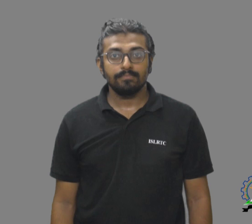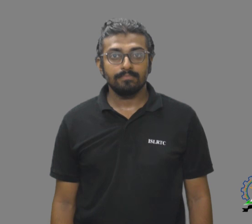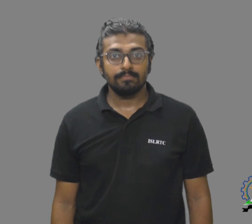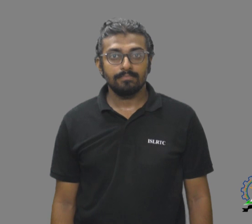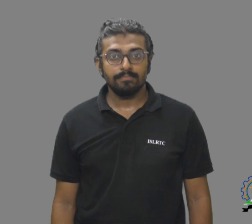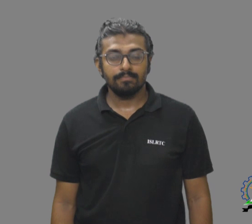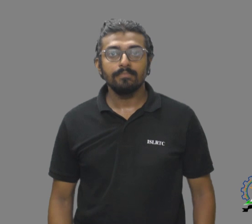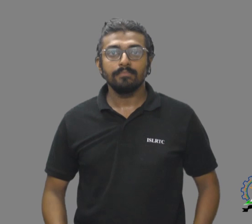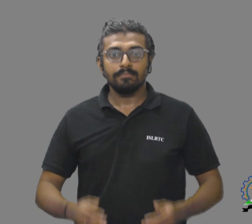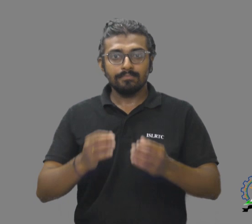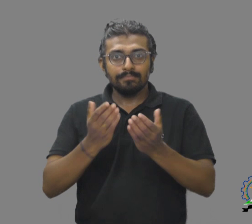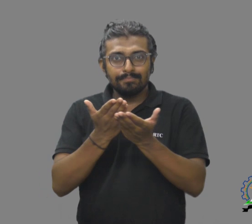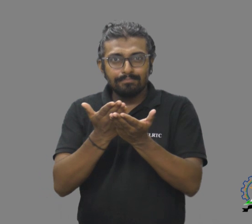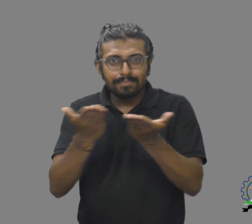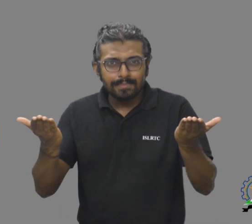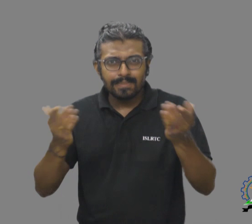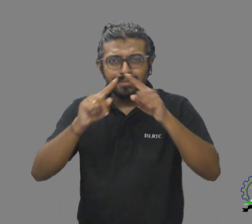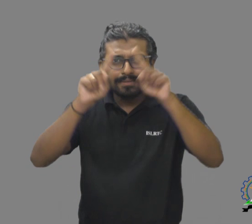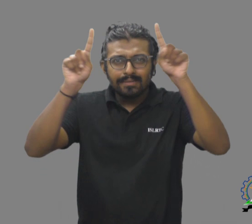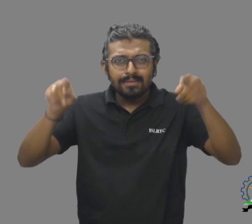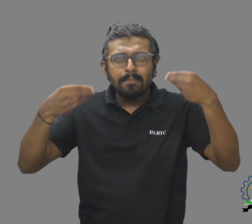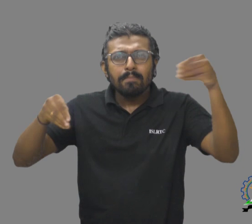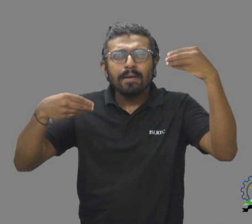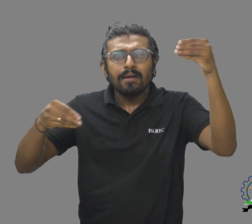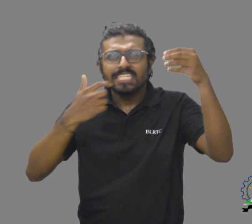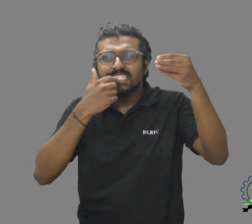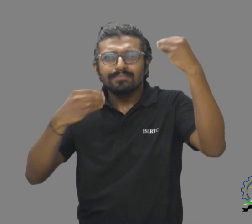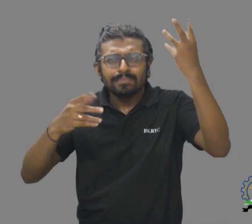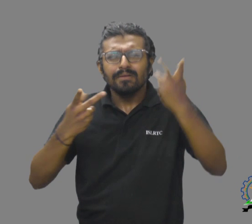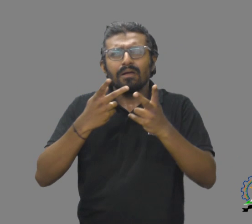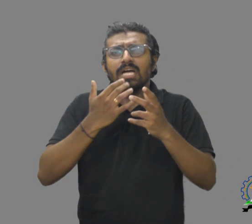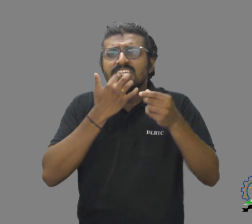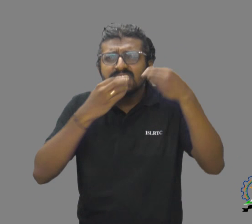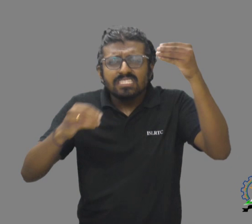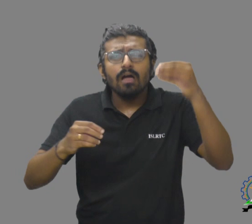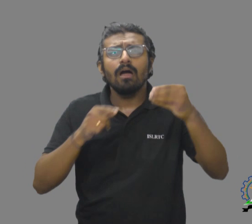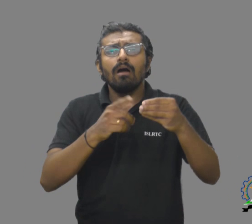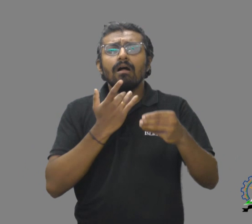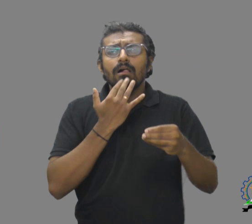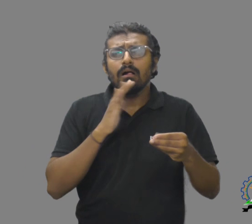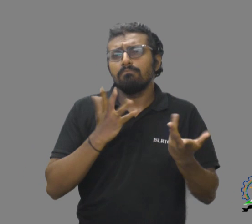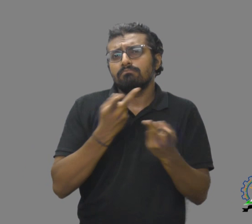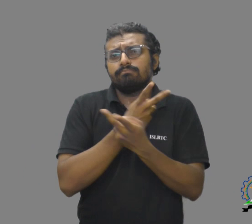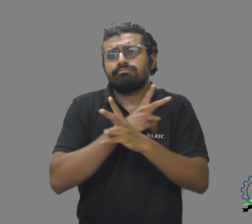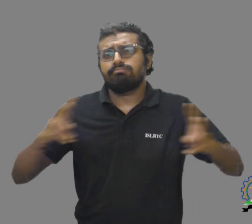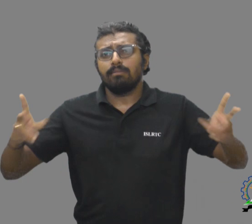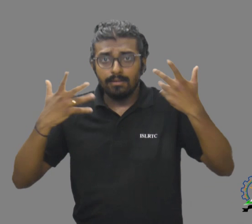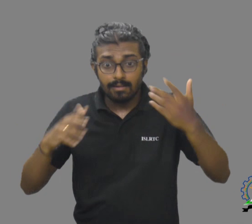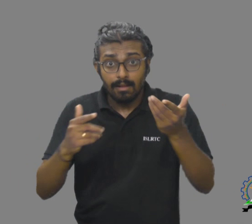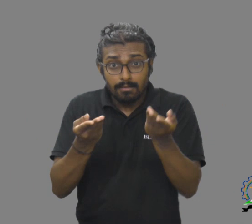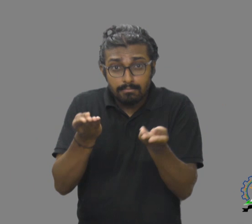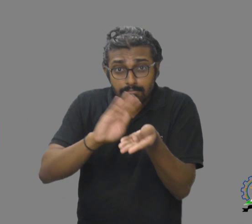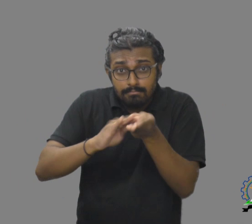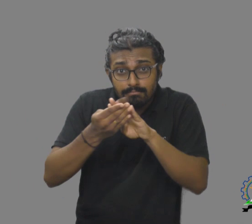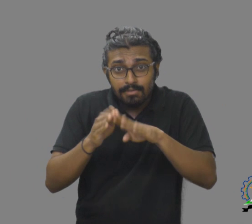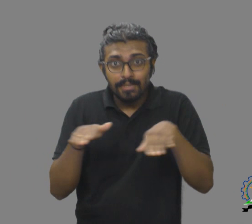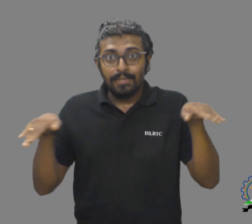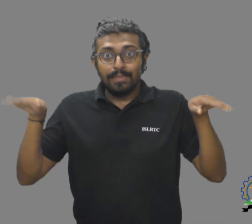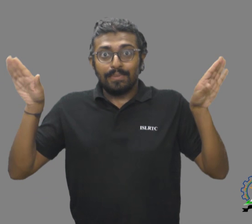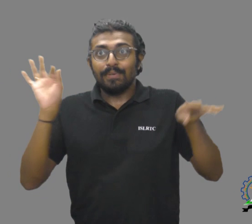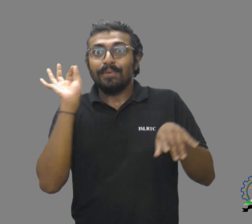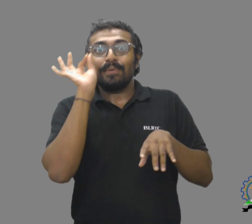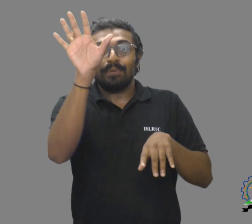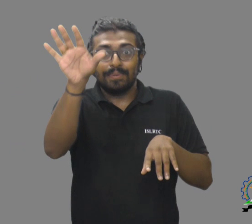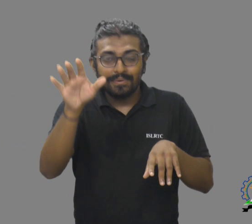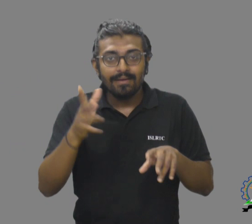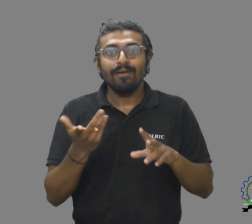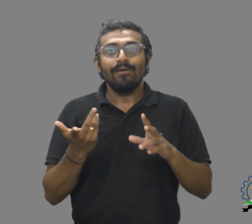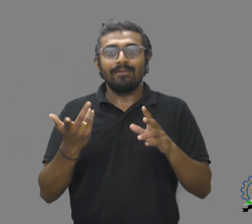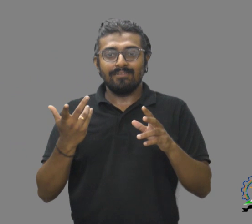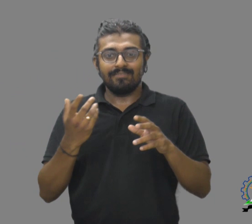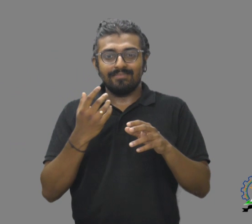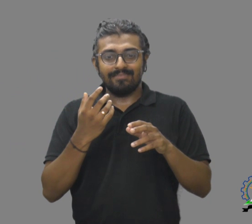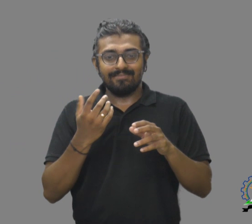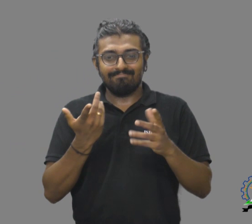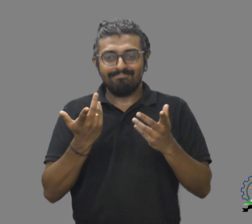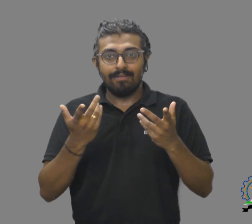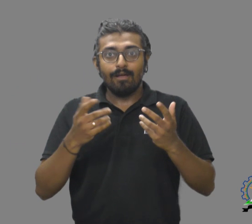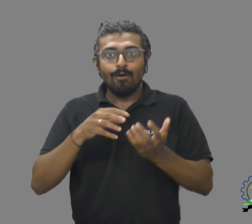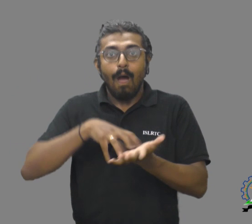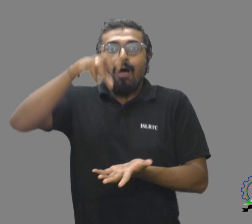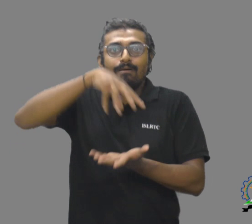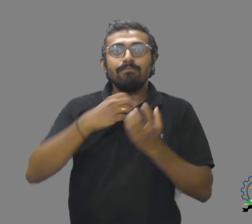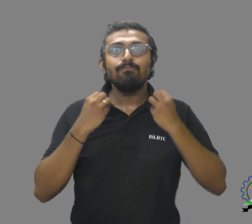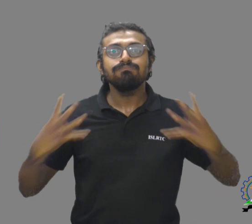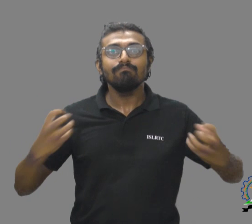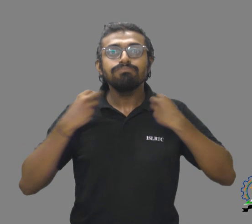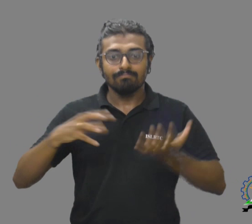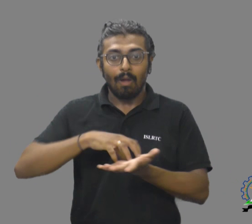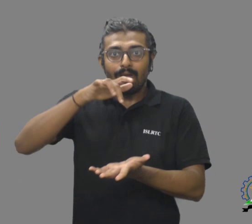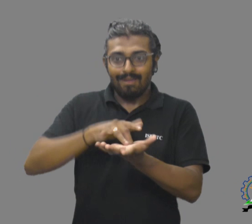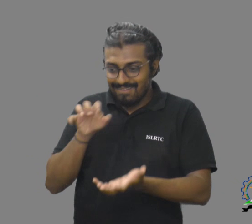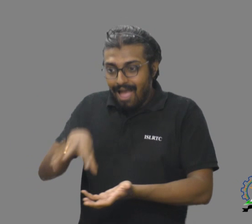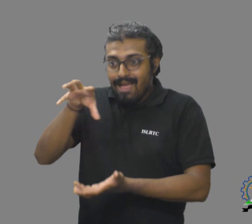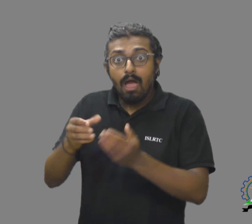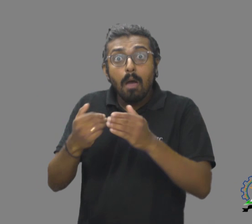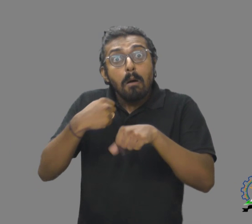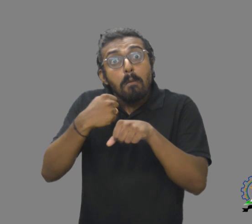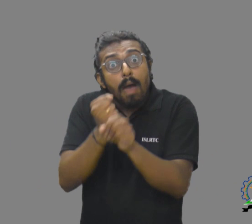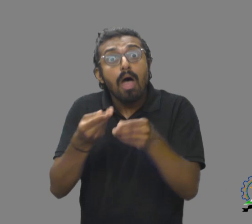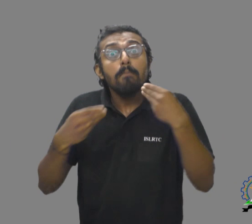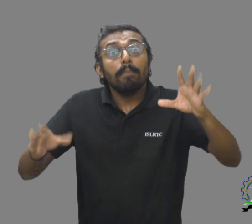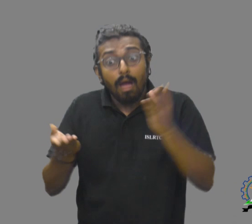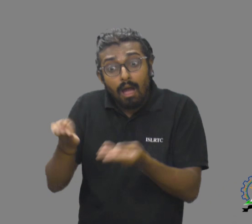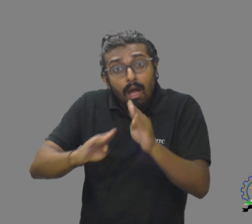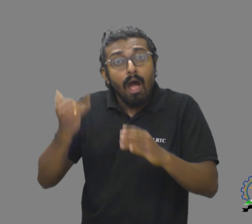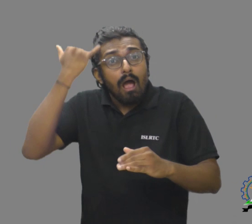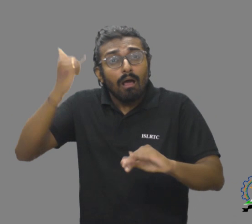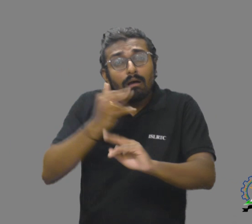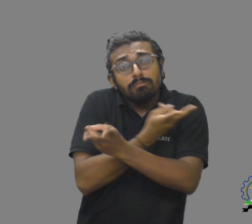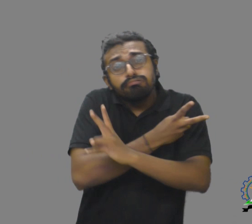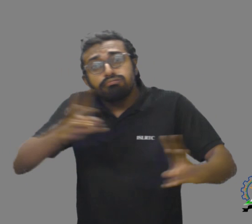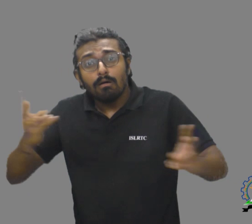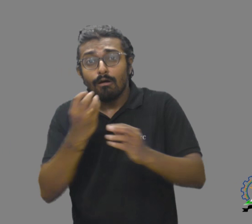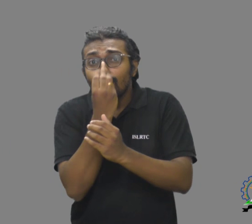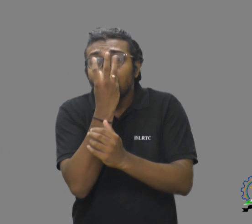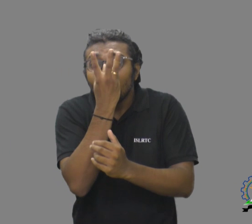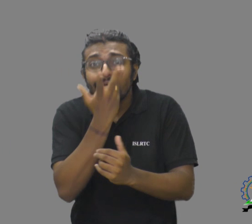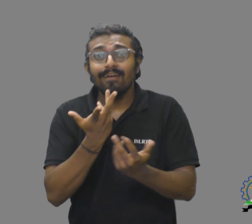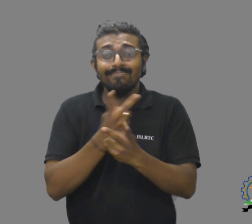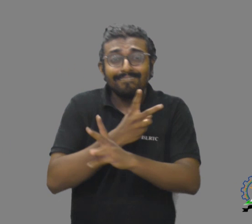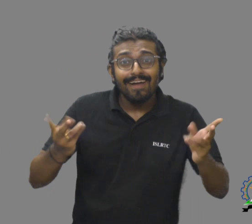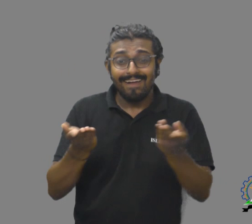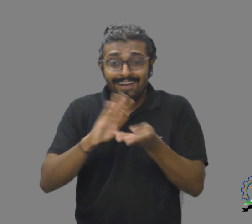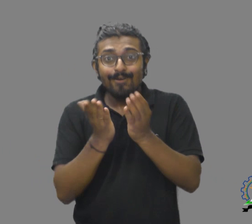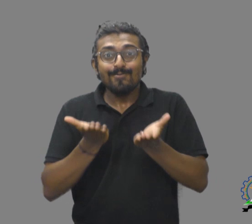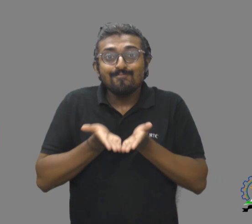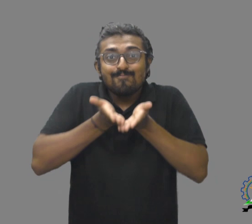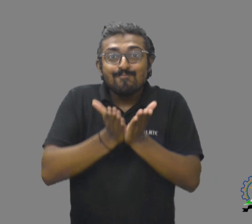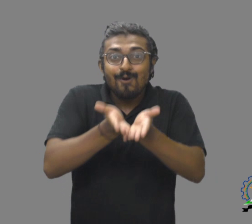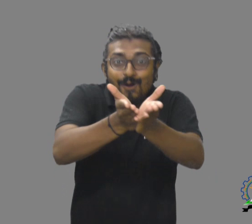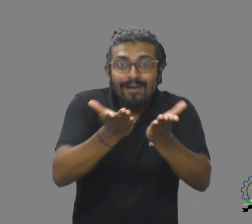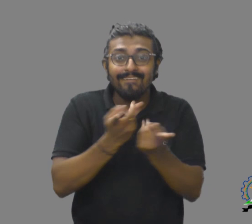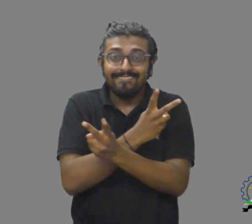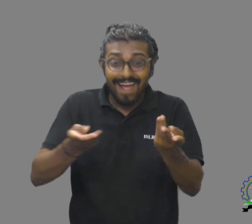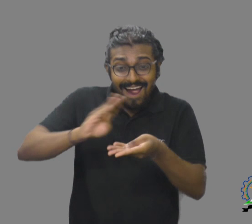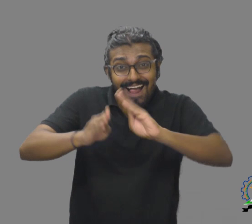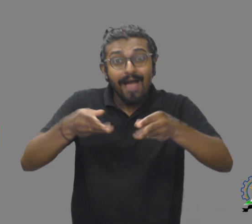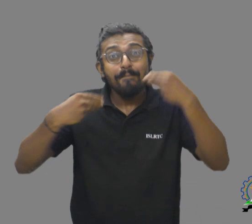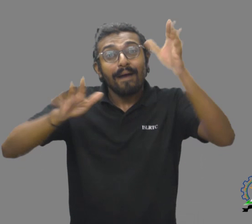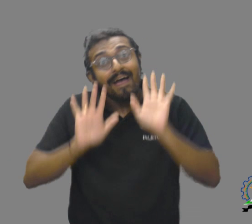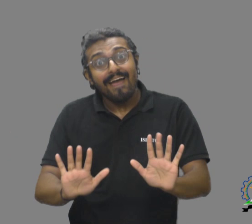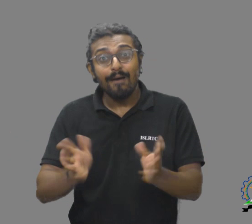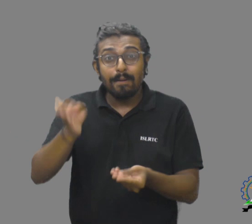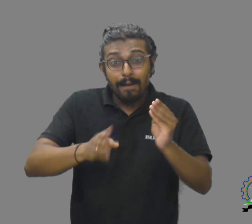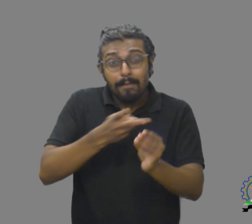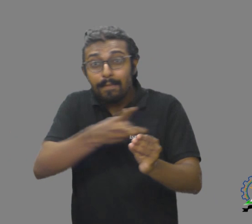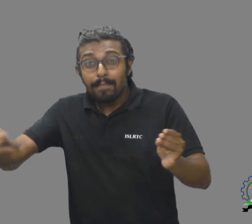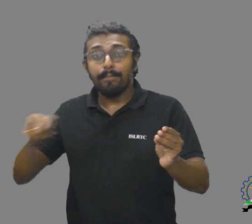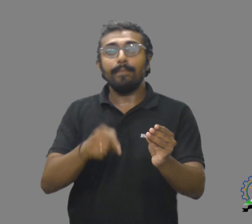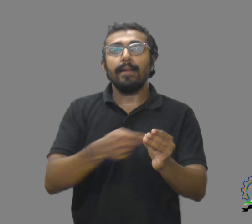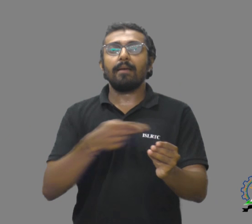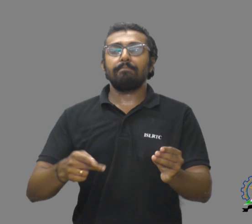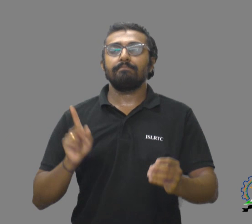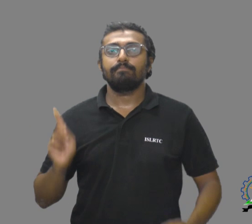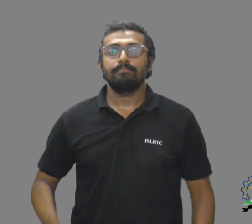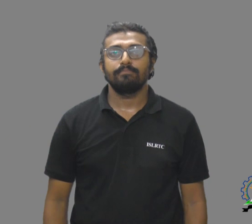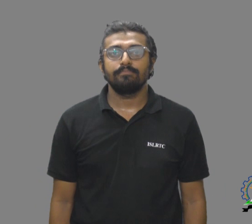Origami